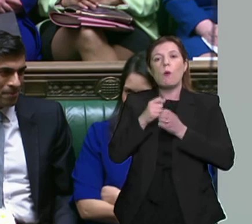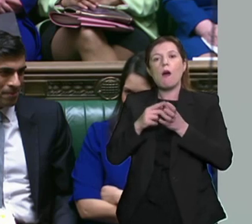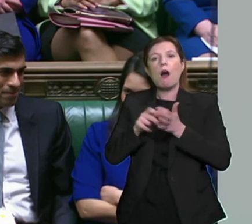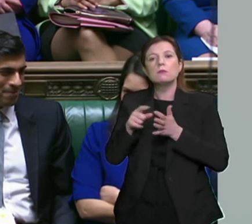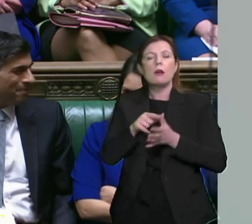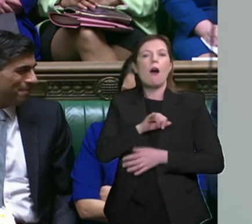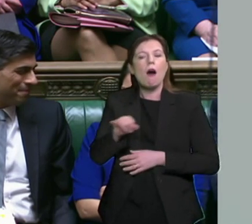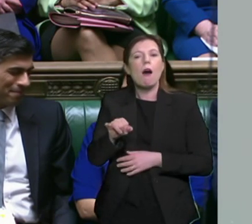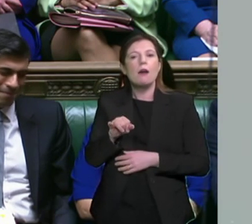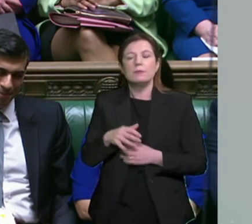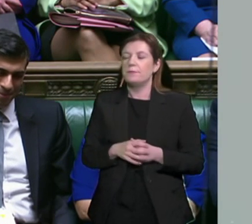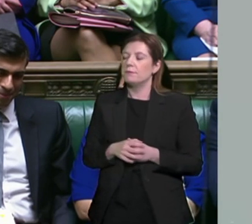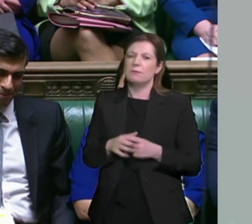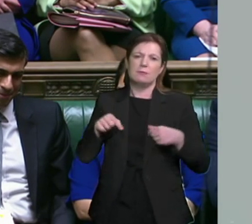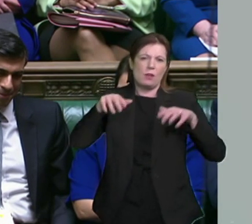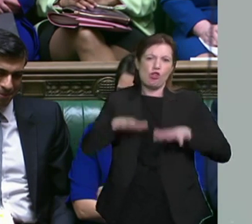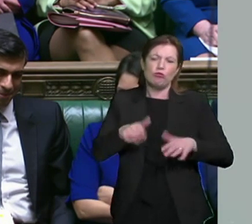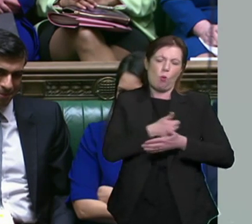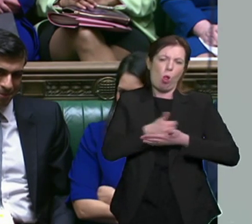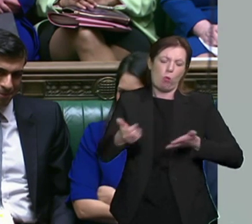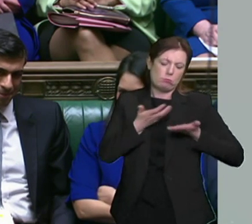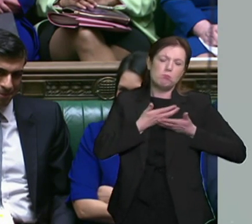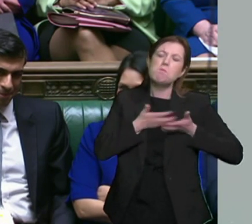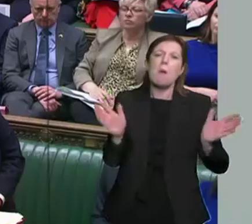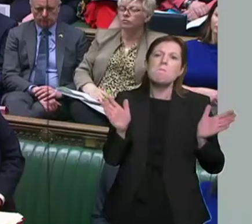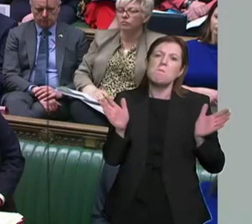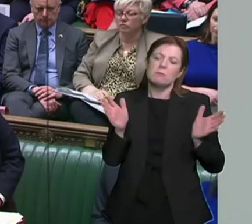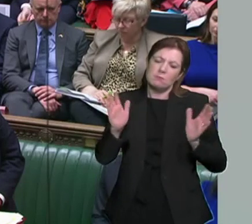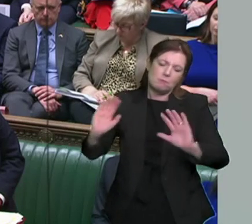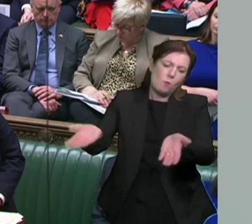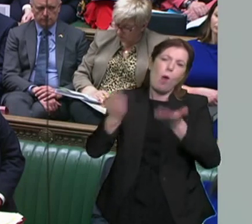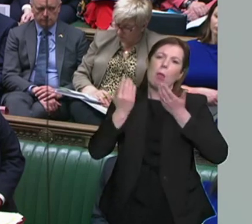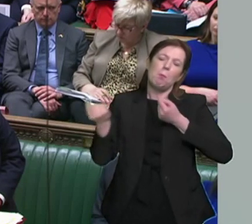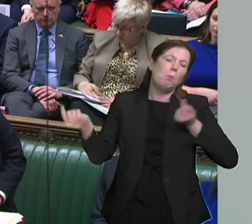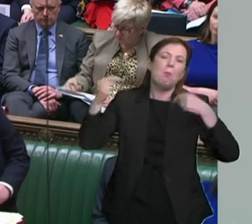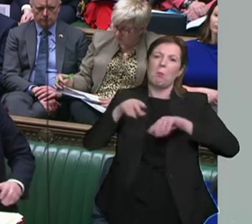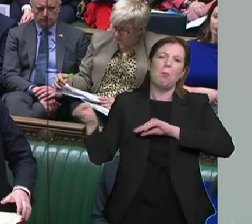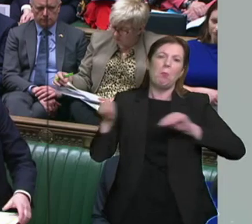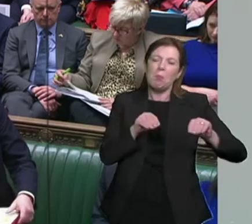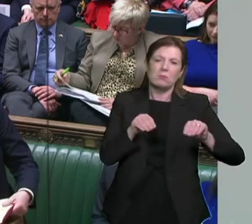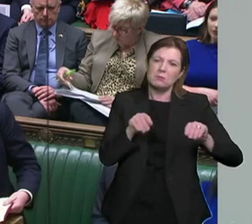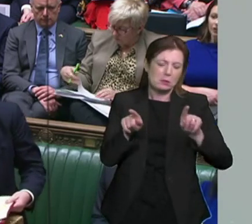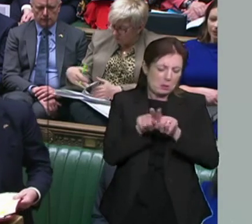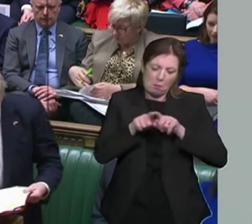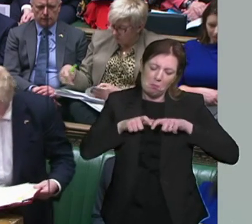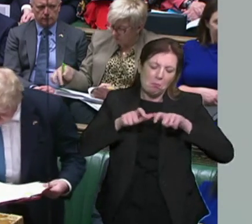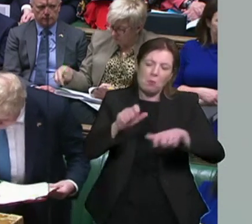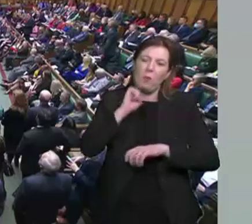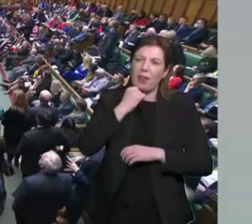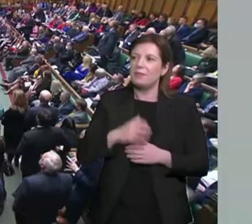This country is overwhelmingly generous to people fleeing in fear of their lives and will continue to be so.